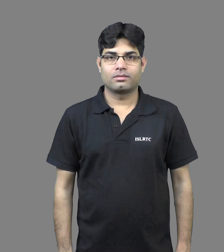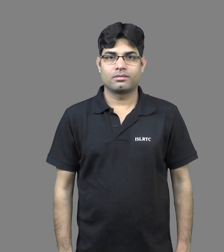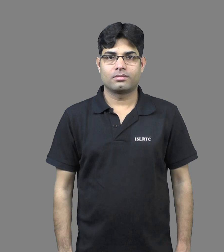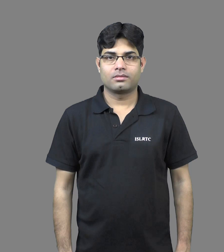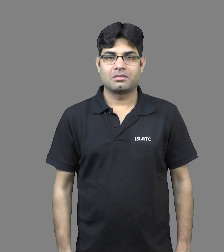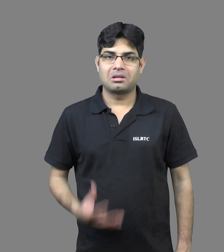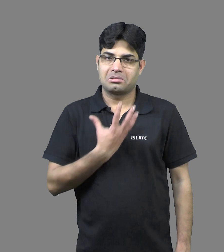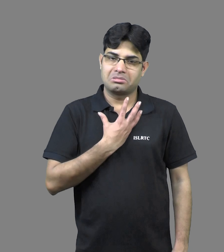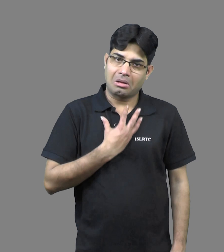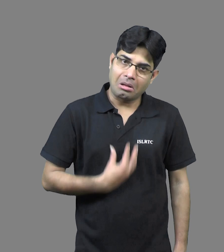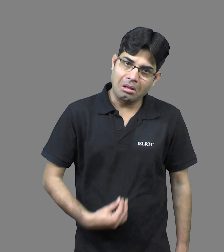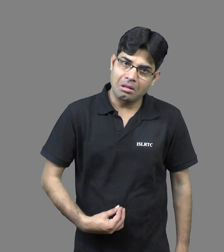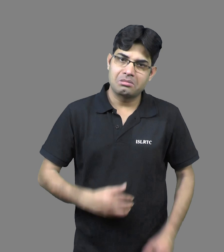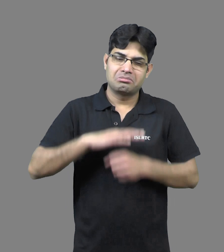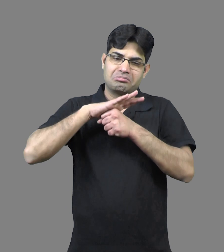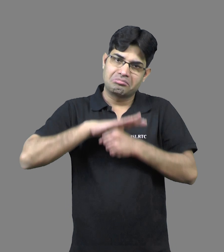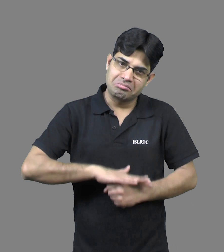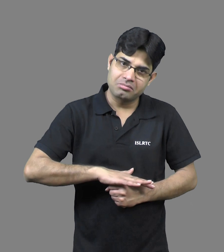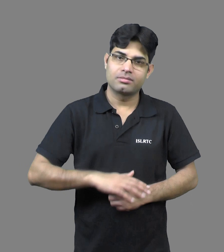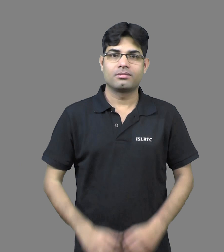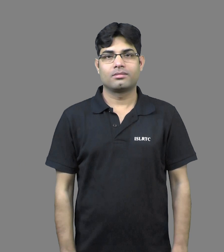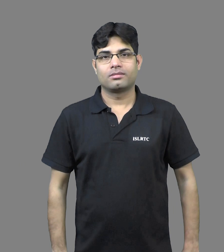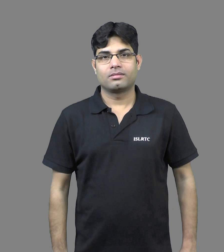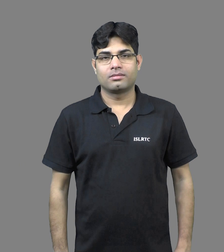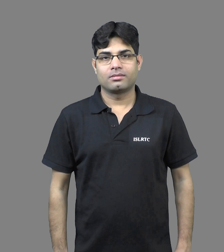Dejected Despondent Dispirited